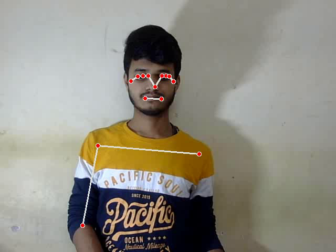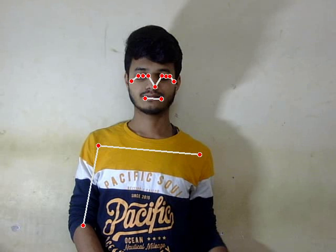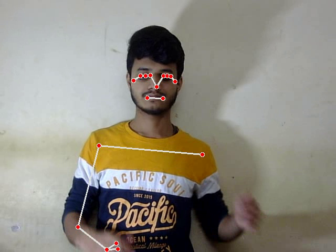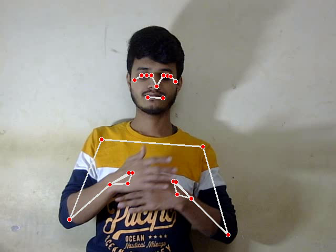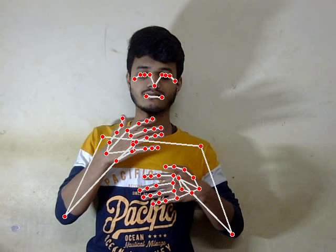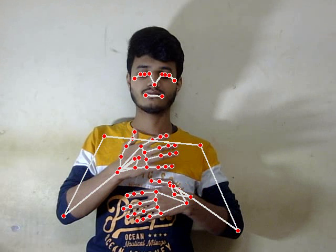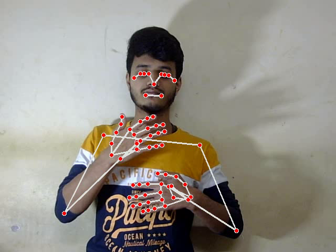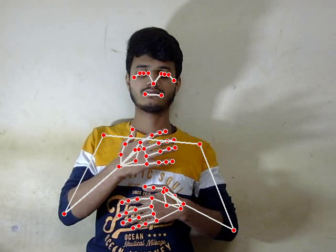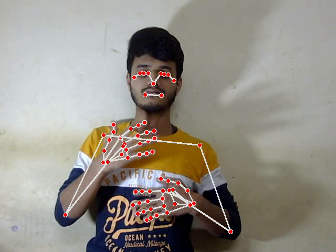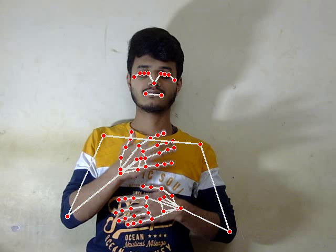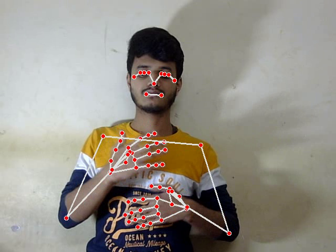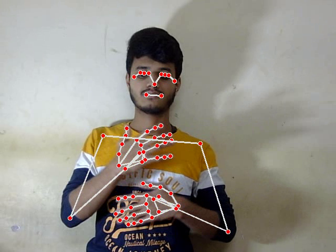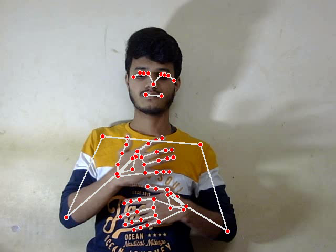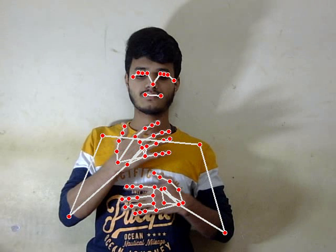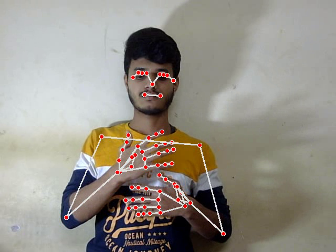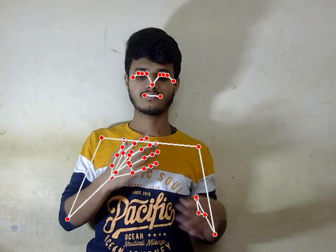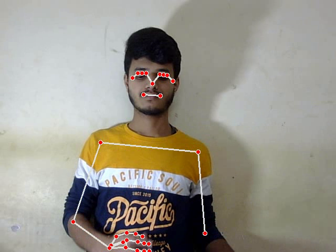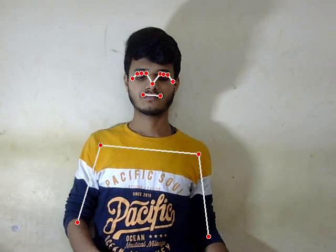happy